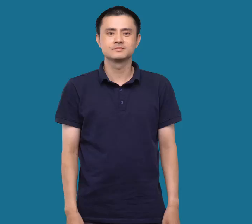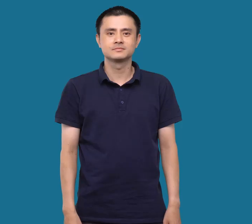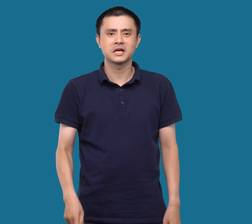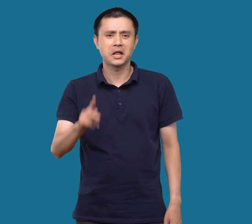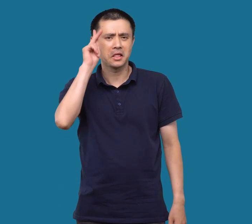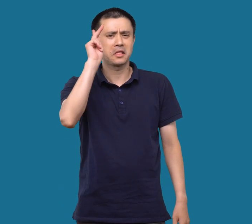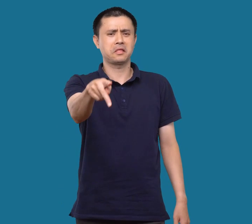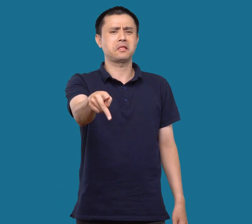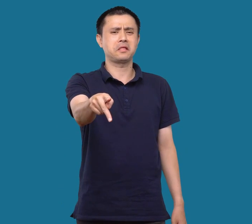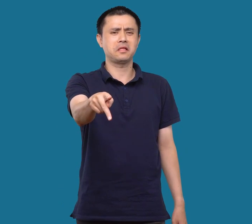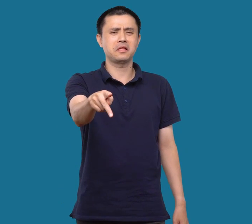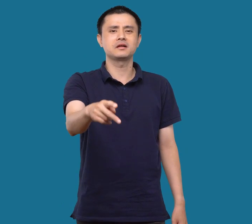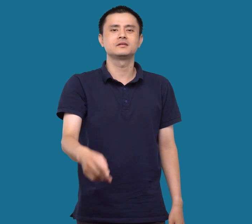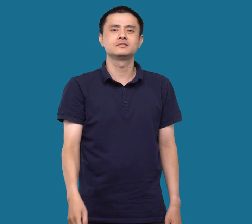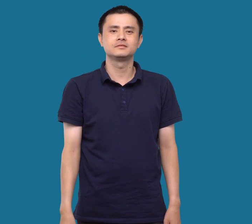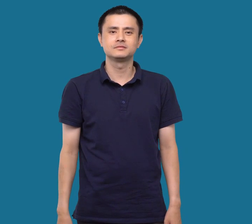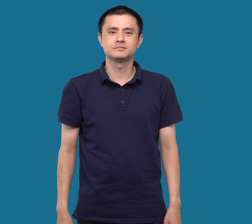kém